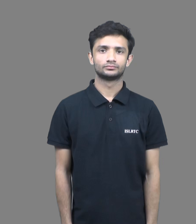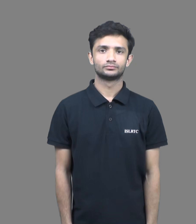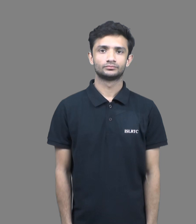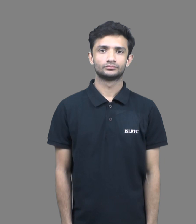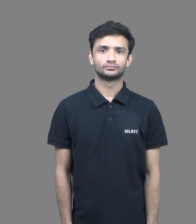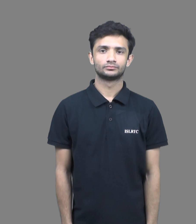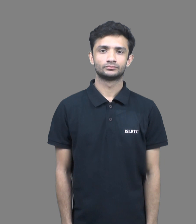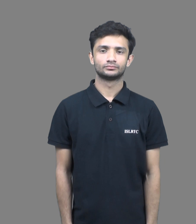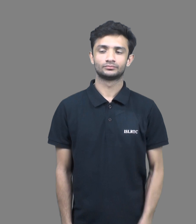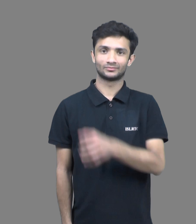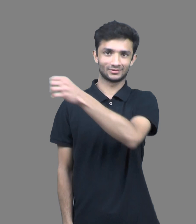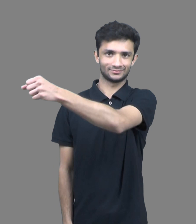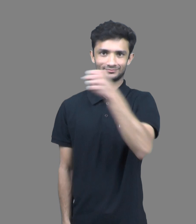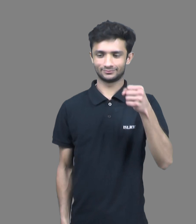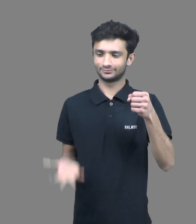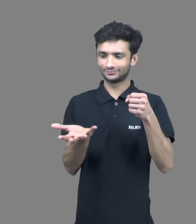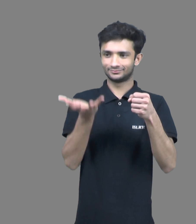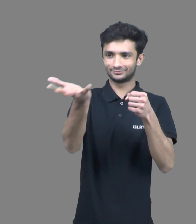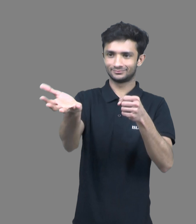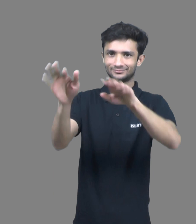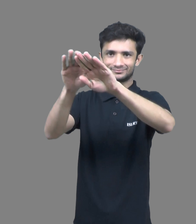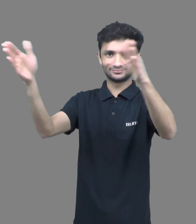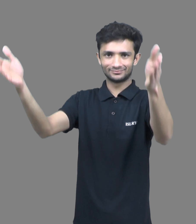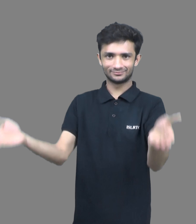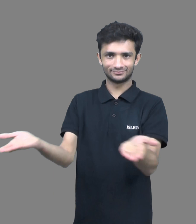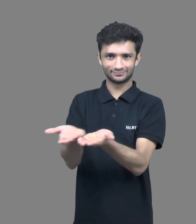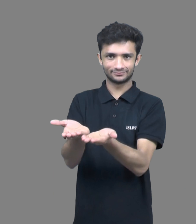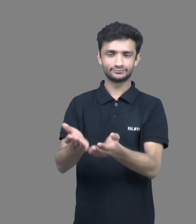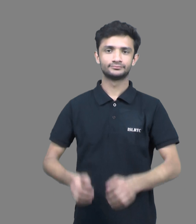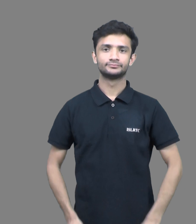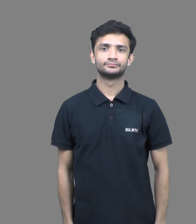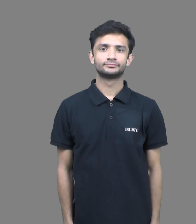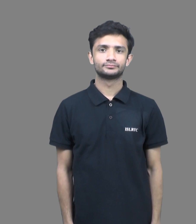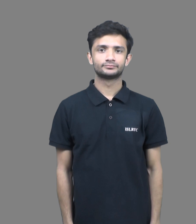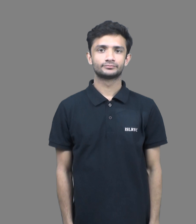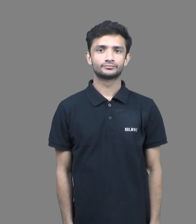Microwave Oven